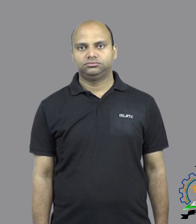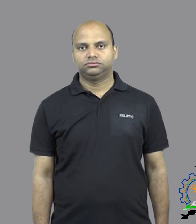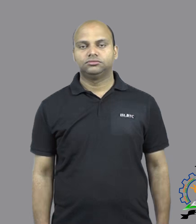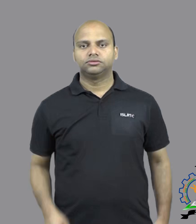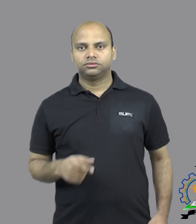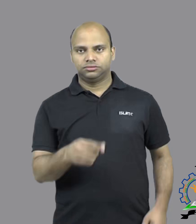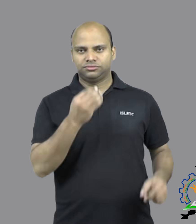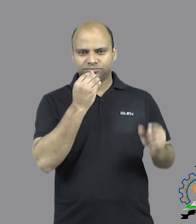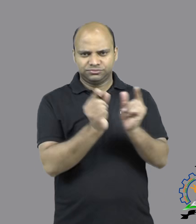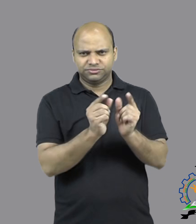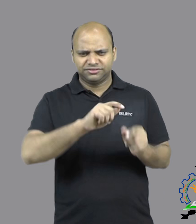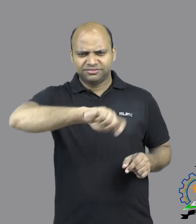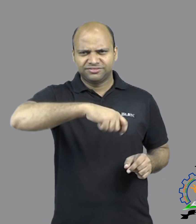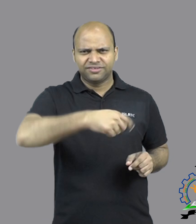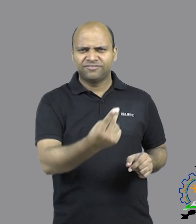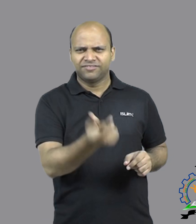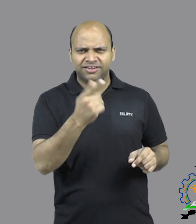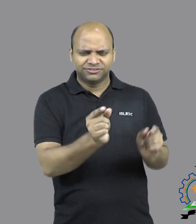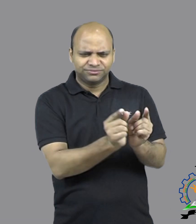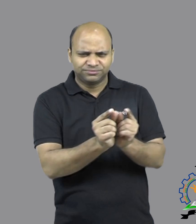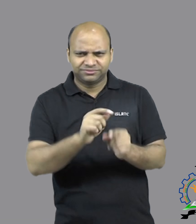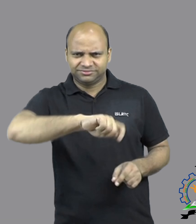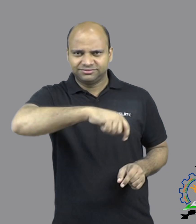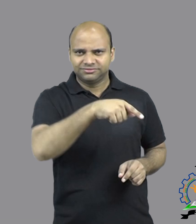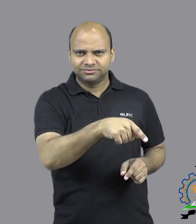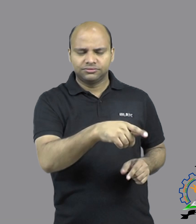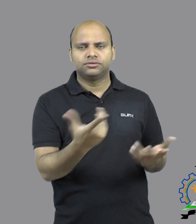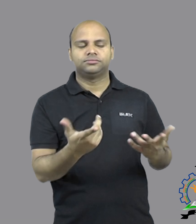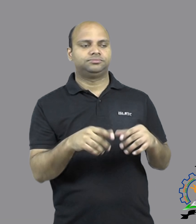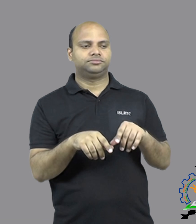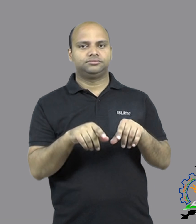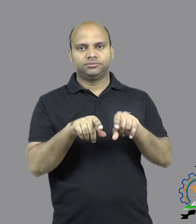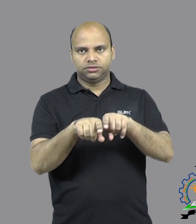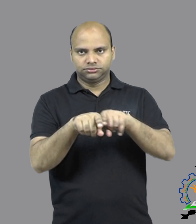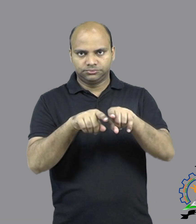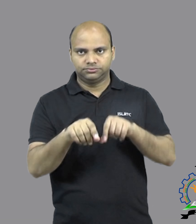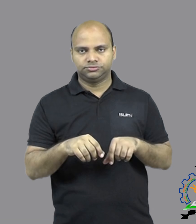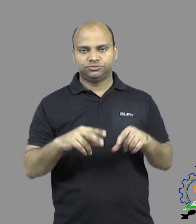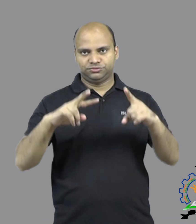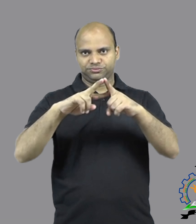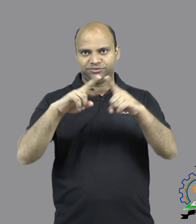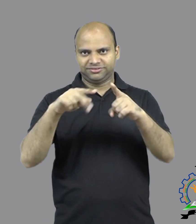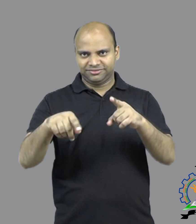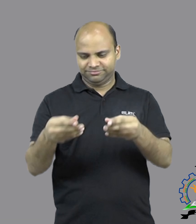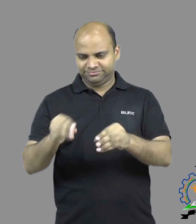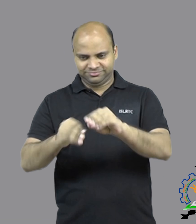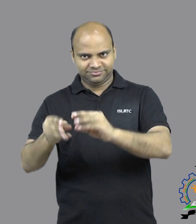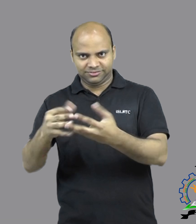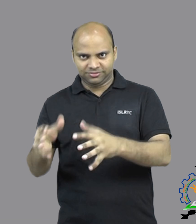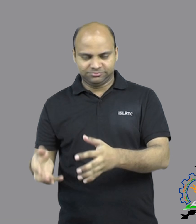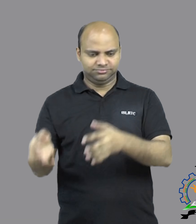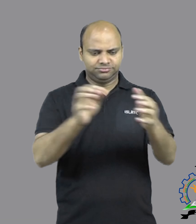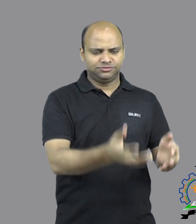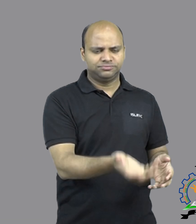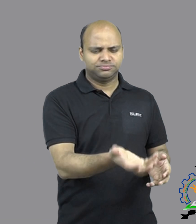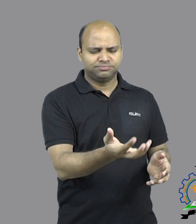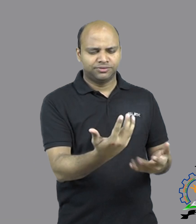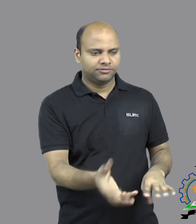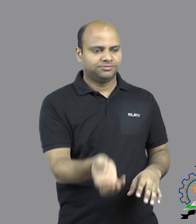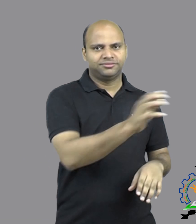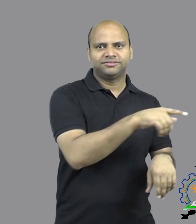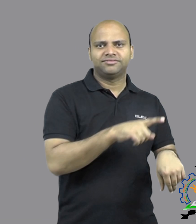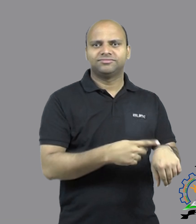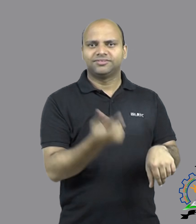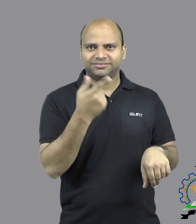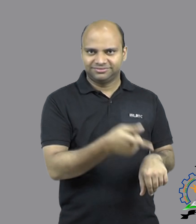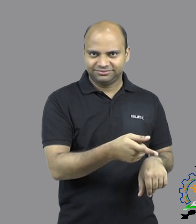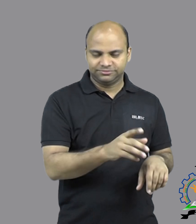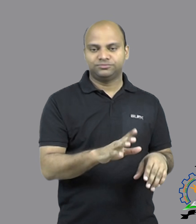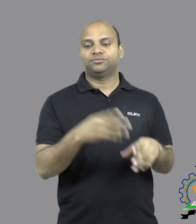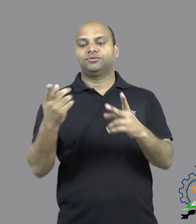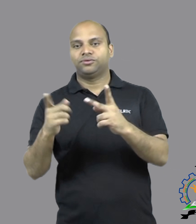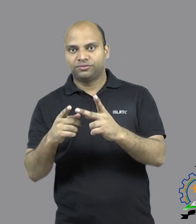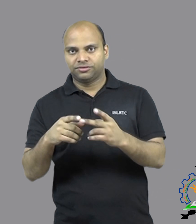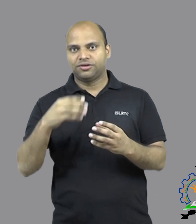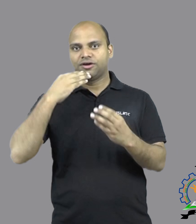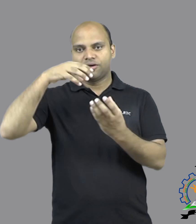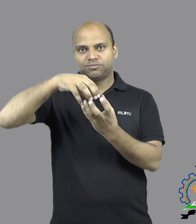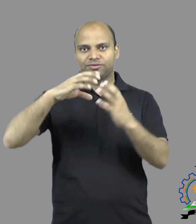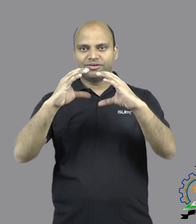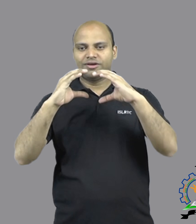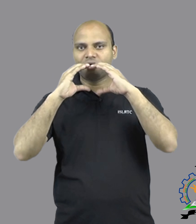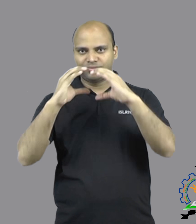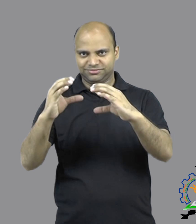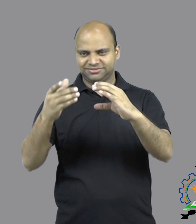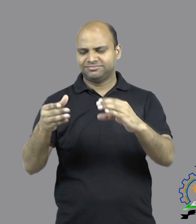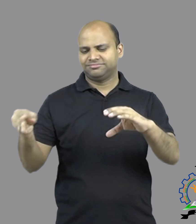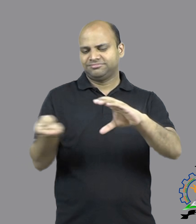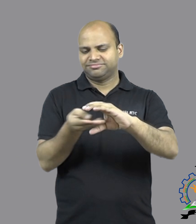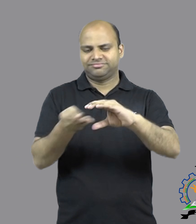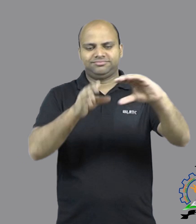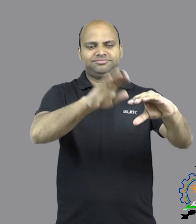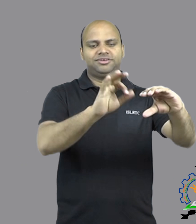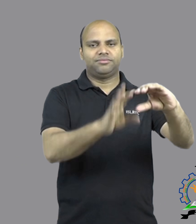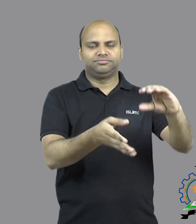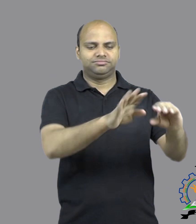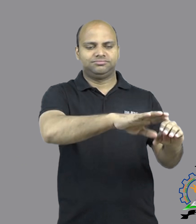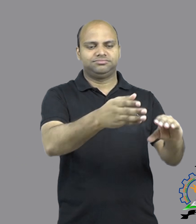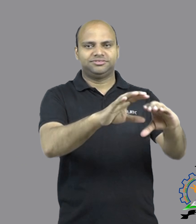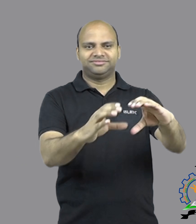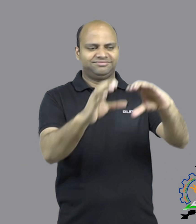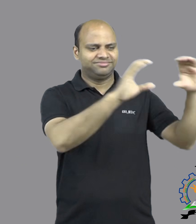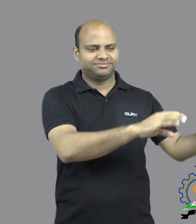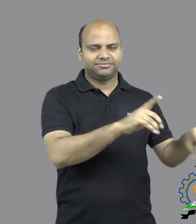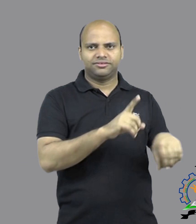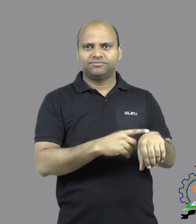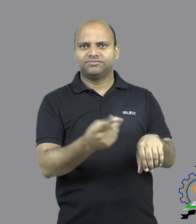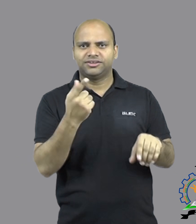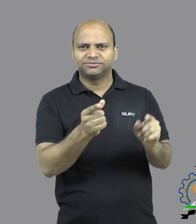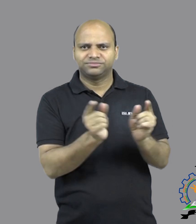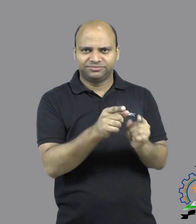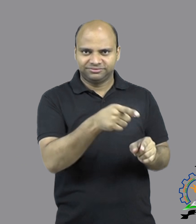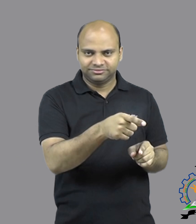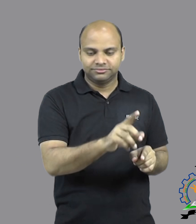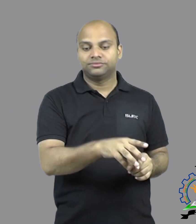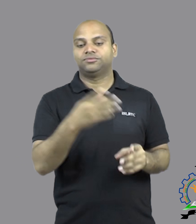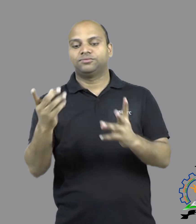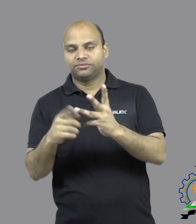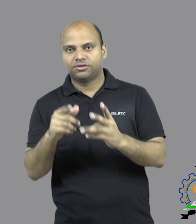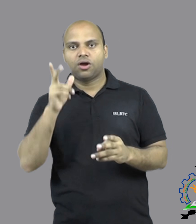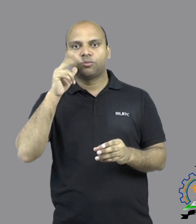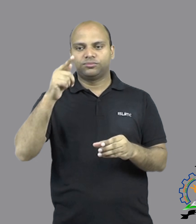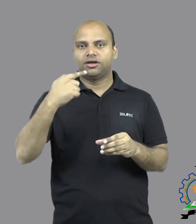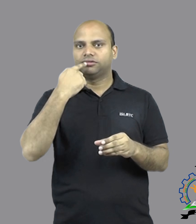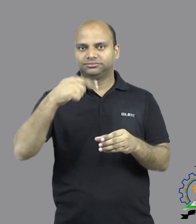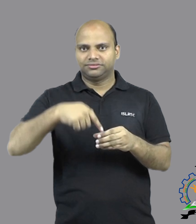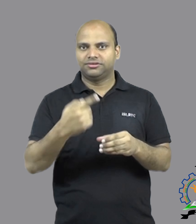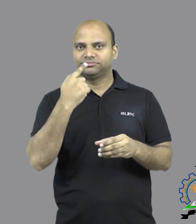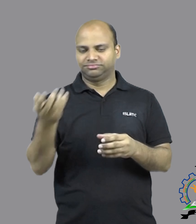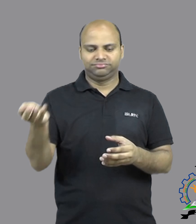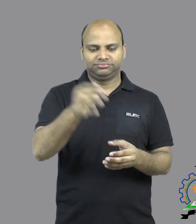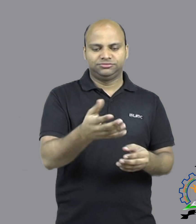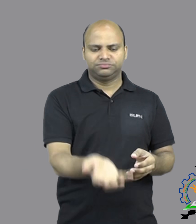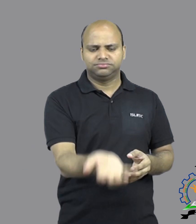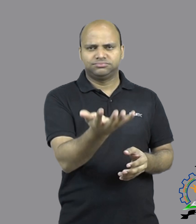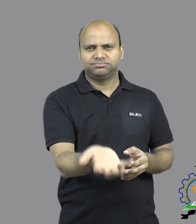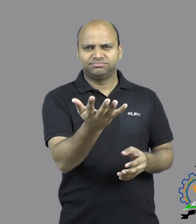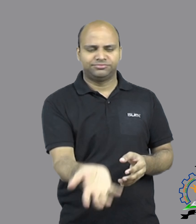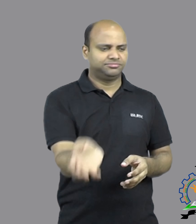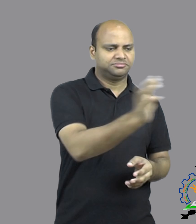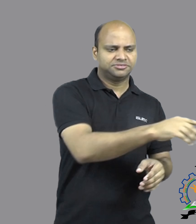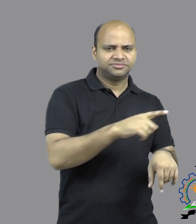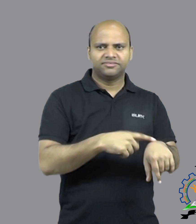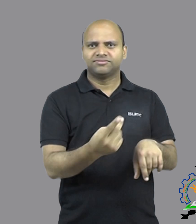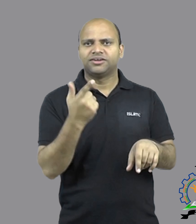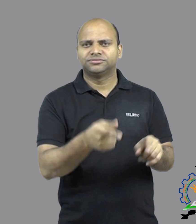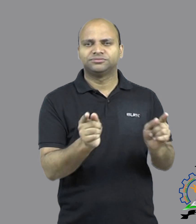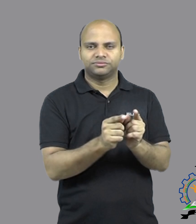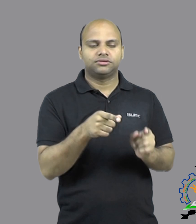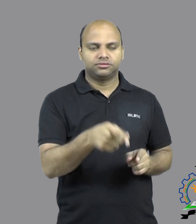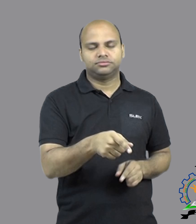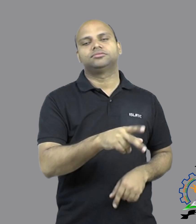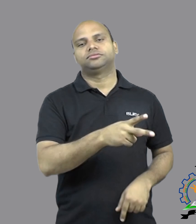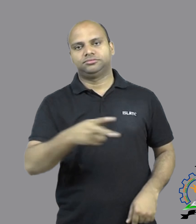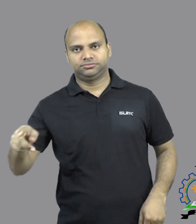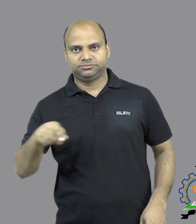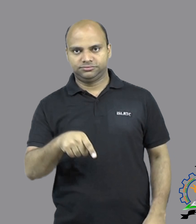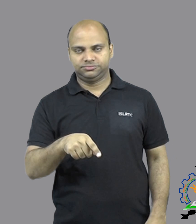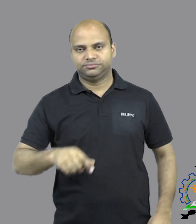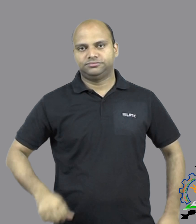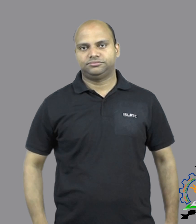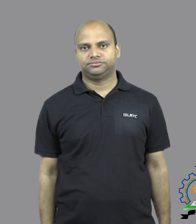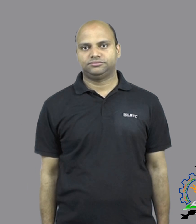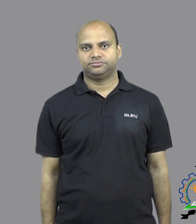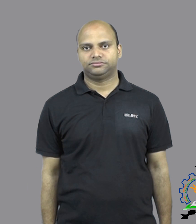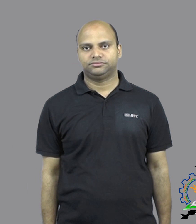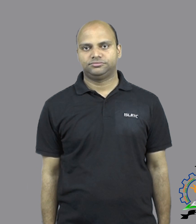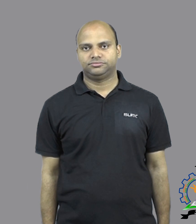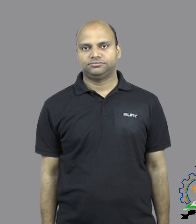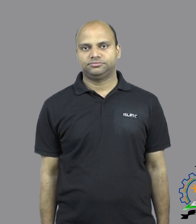Fast Food